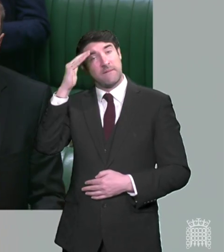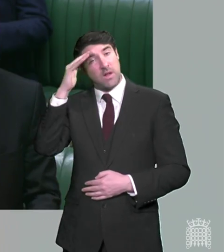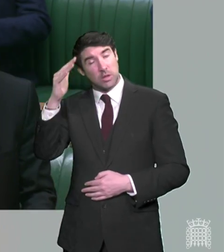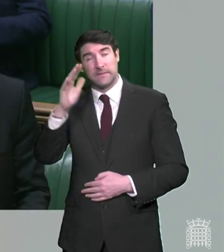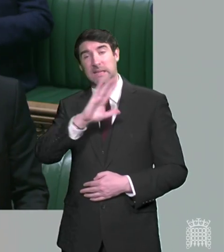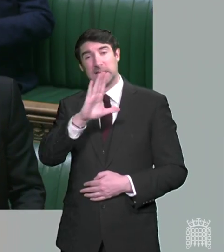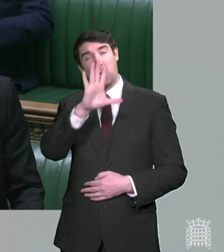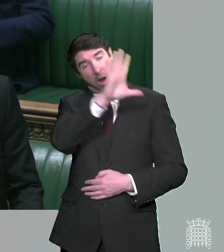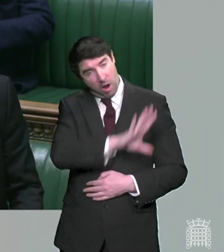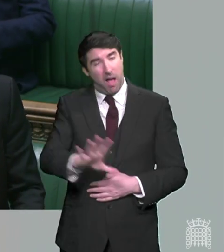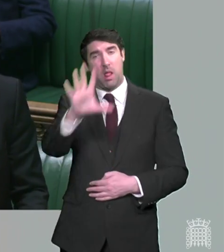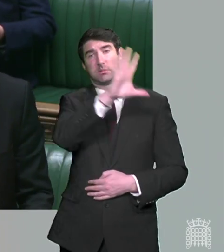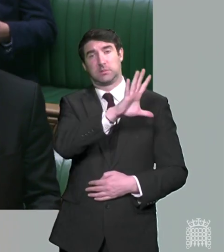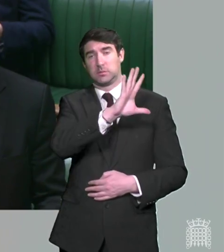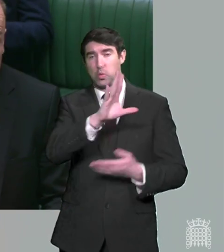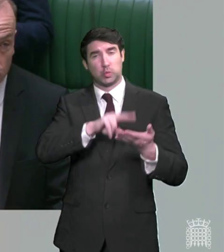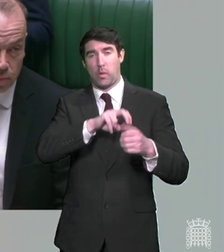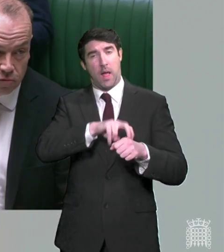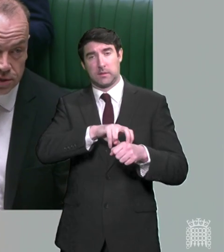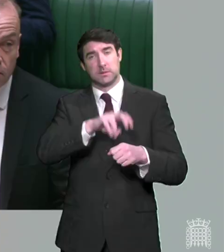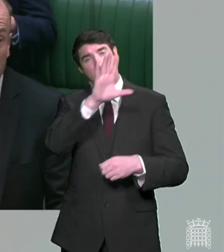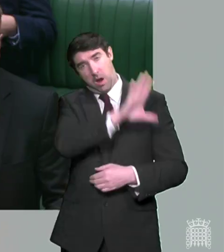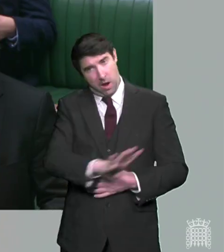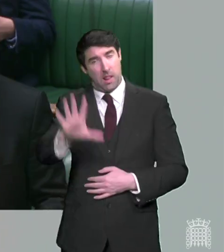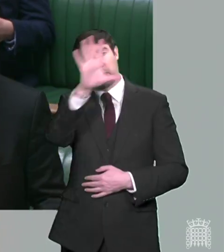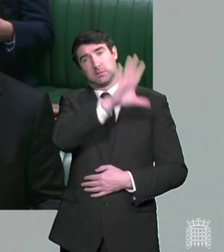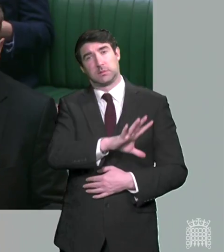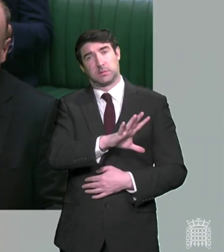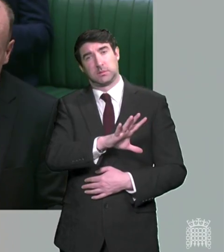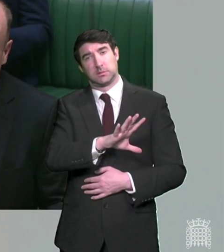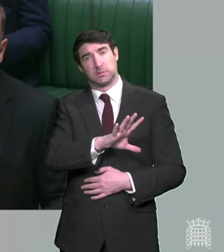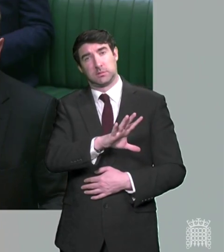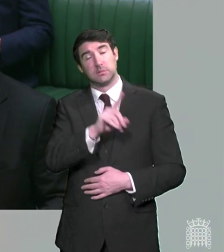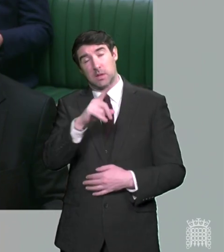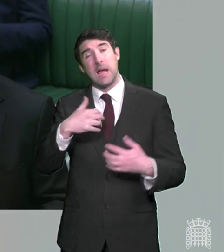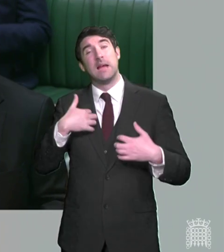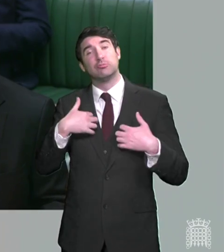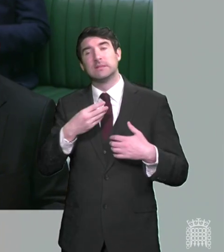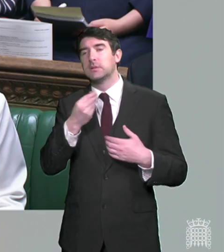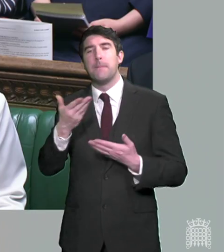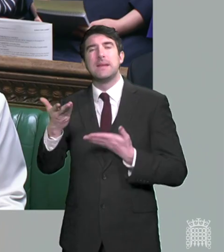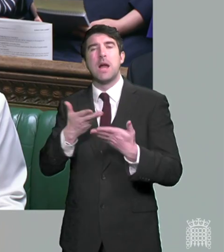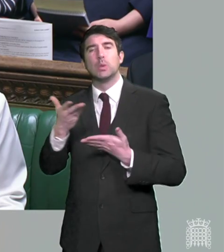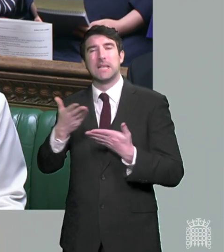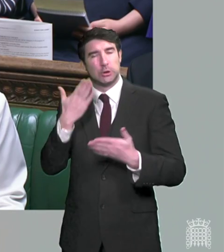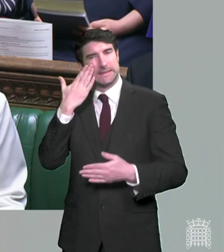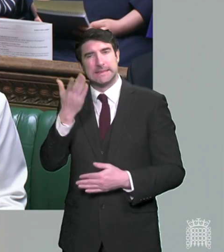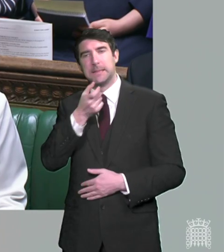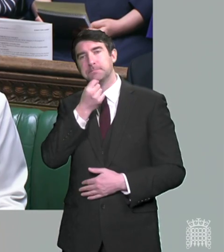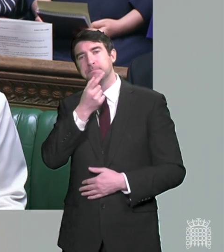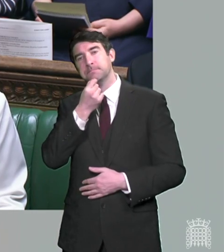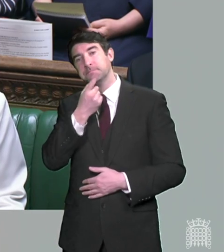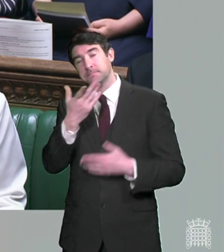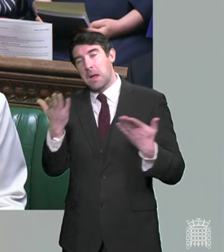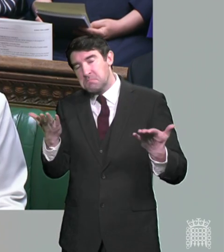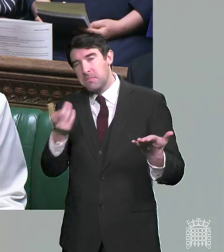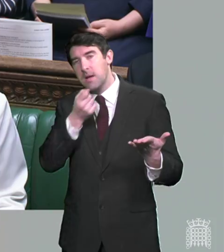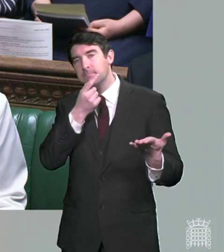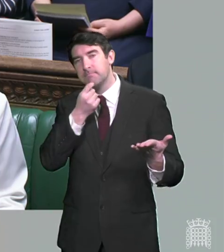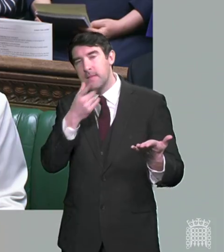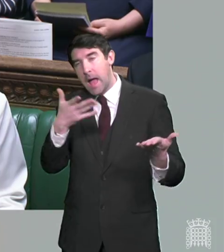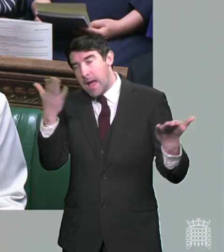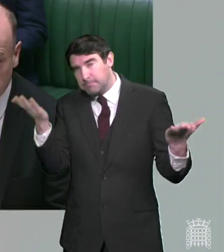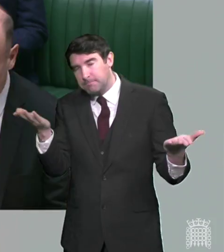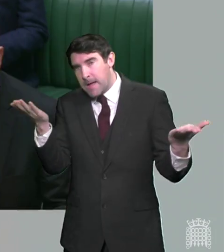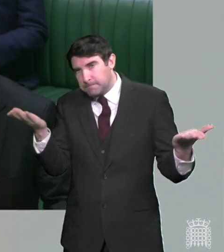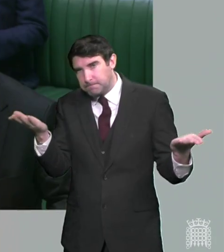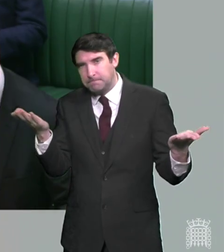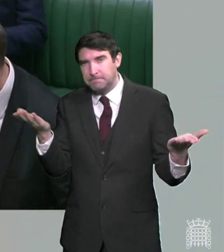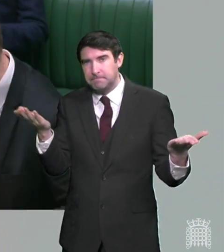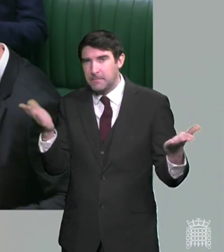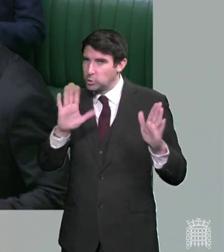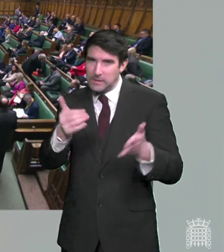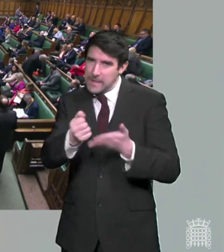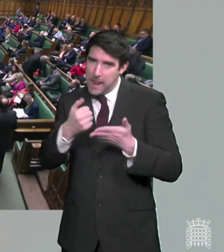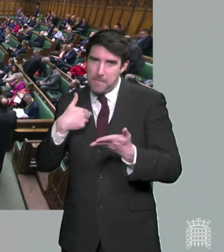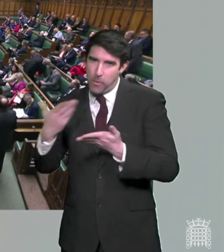It was a representative from an EU member state who had been receiving a briefing about what the negotiations were looking like at that point in time, which would possibly have not been the best form in a negotiation.